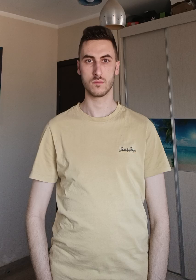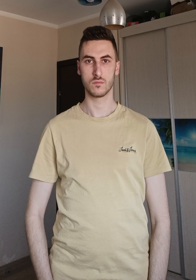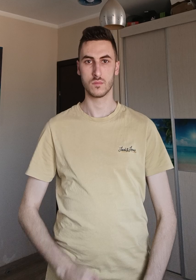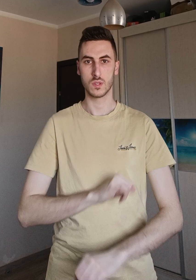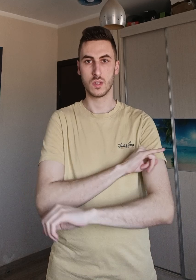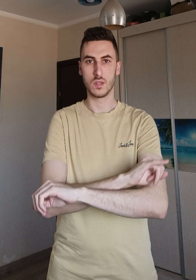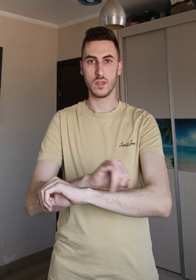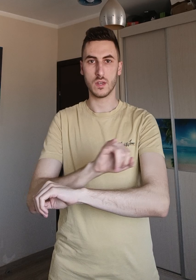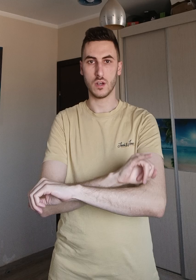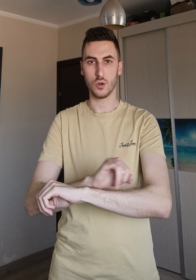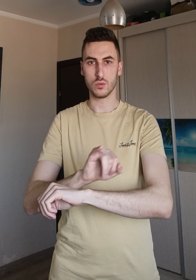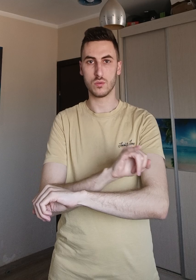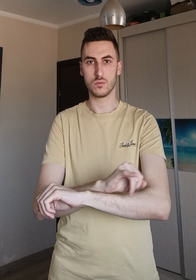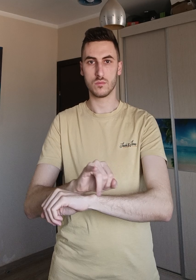ירקות